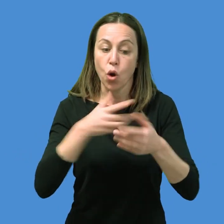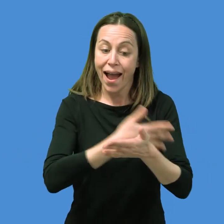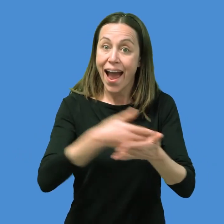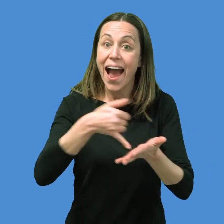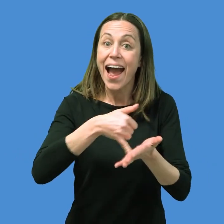sangre